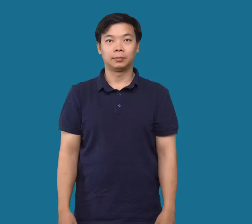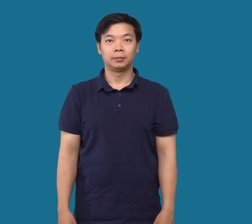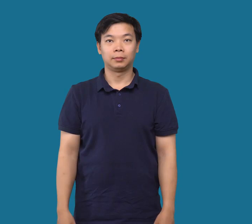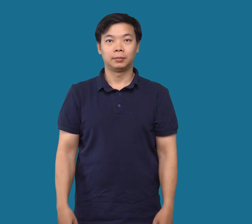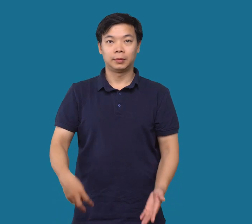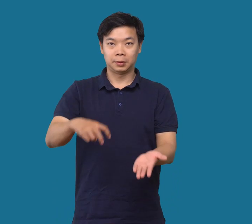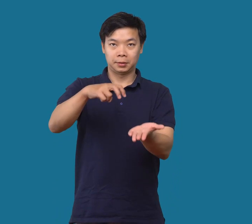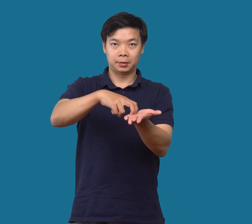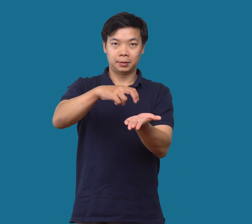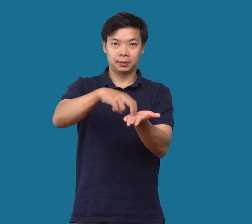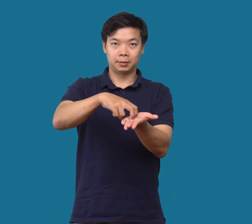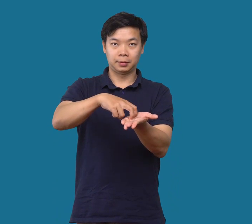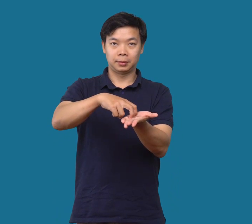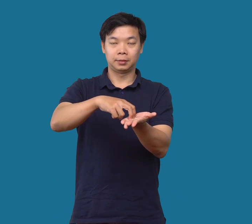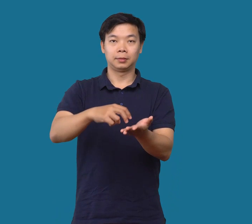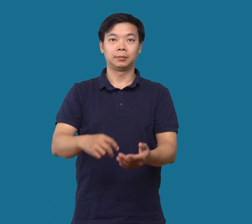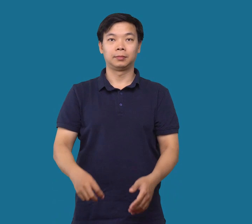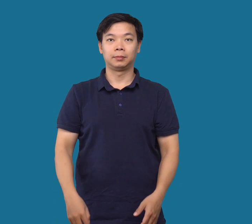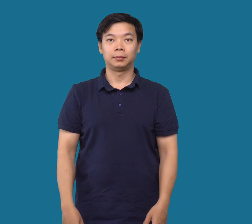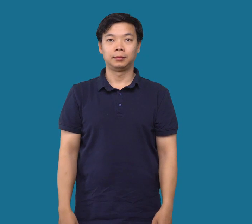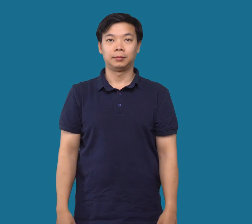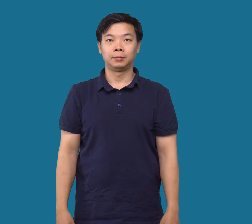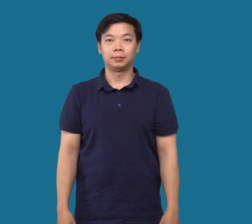chia